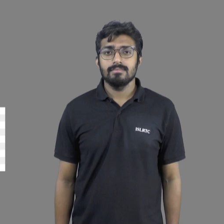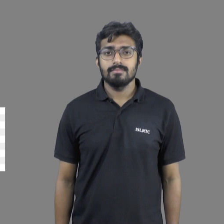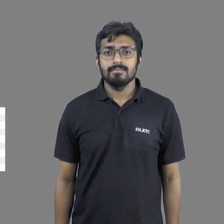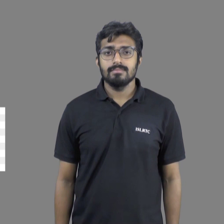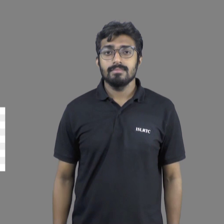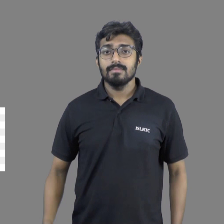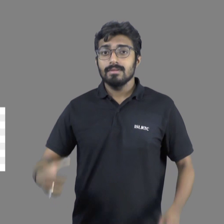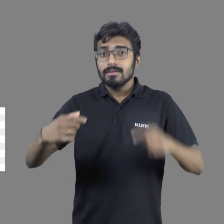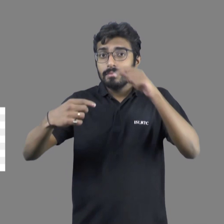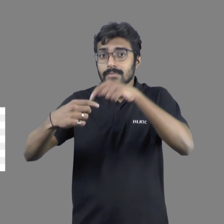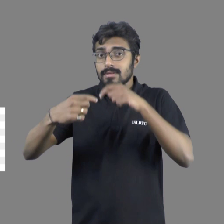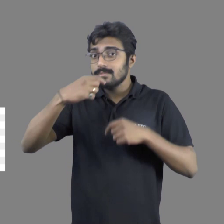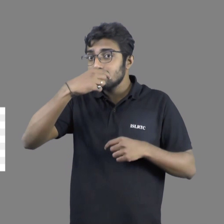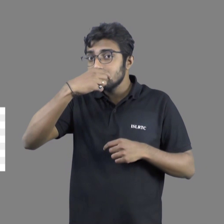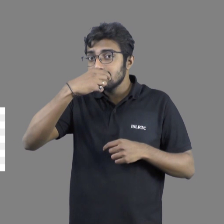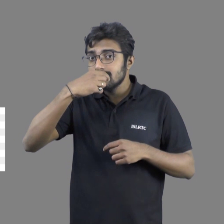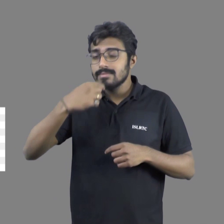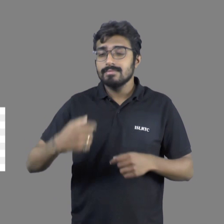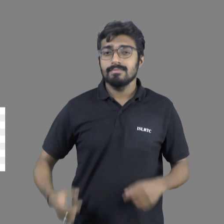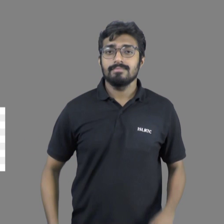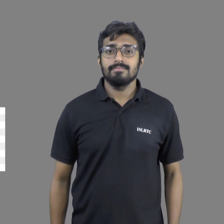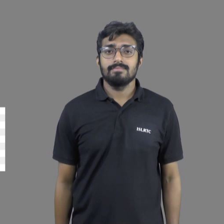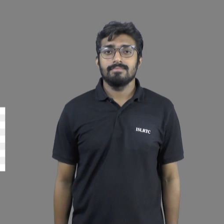Gol Gappe Pani Puri